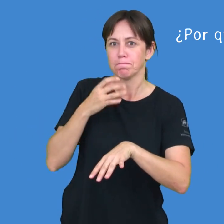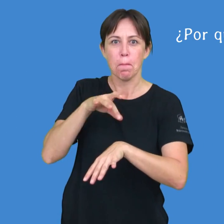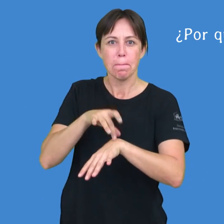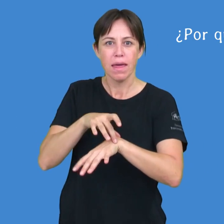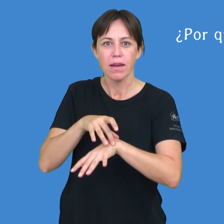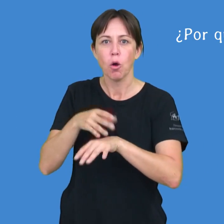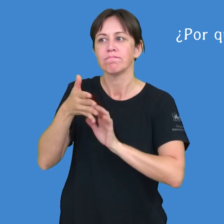enfermo